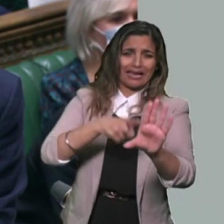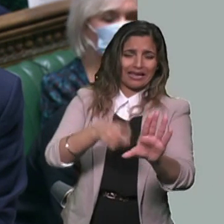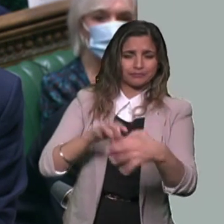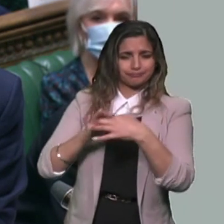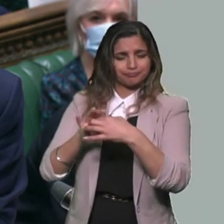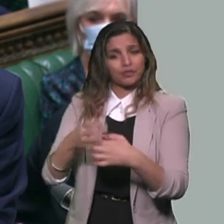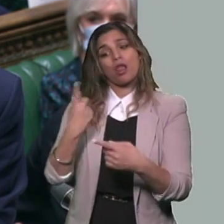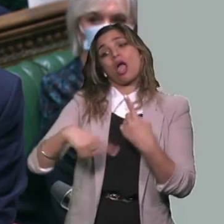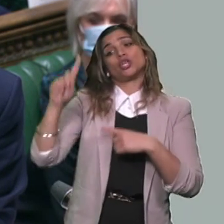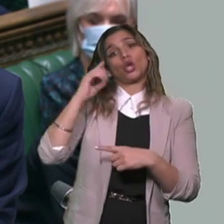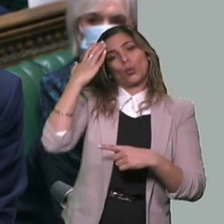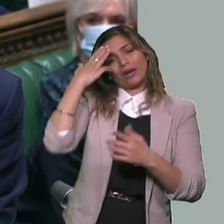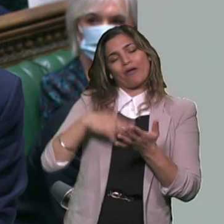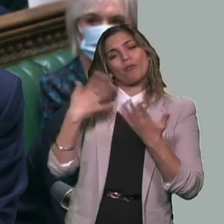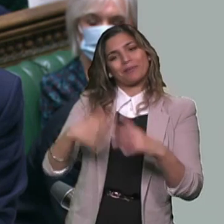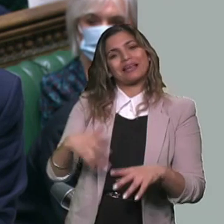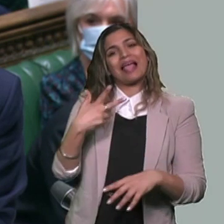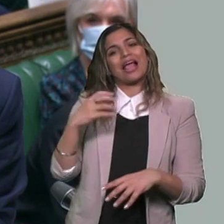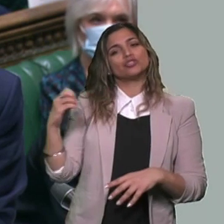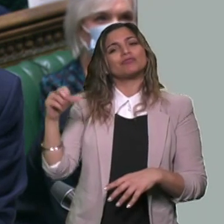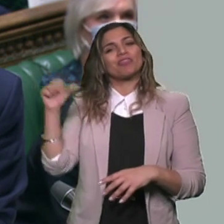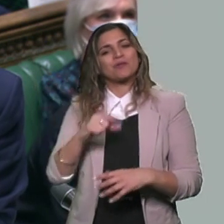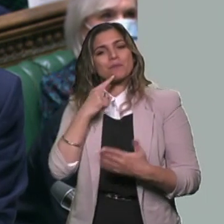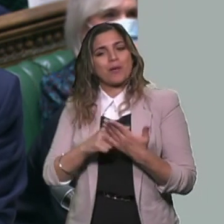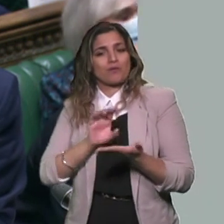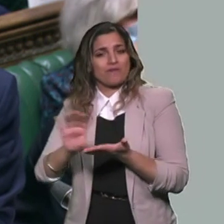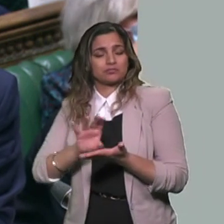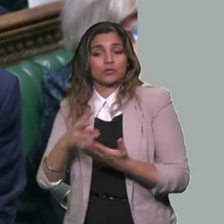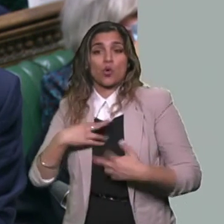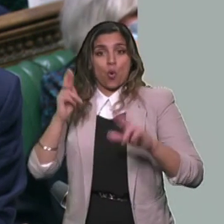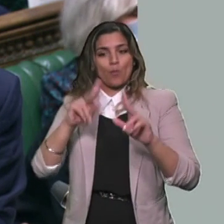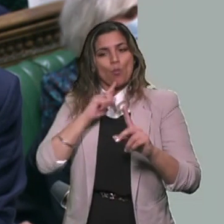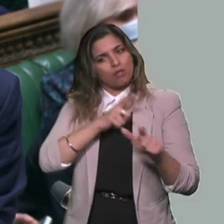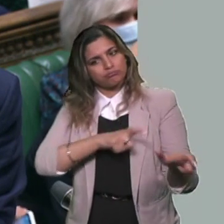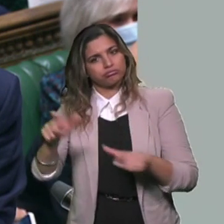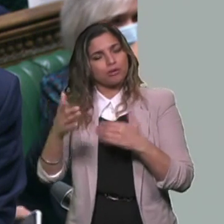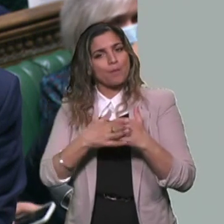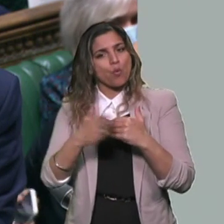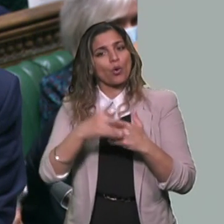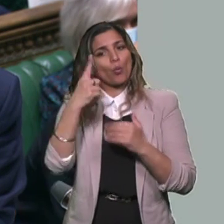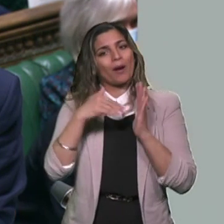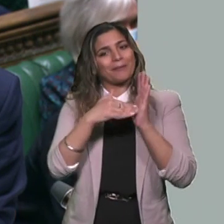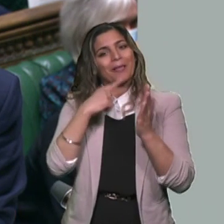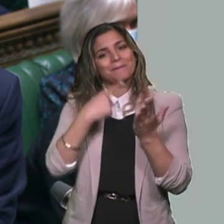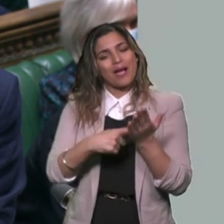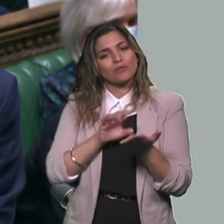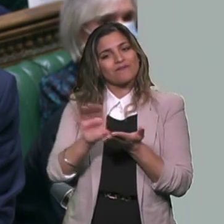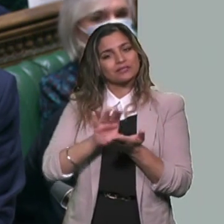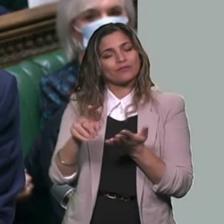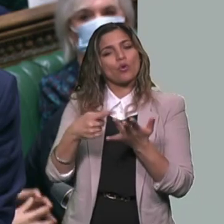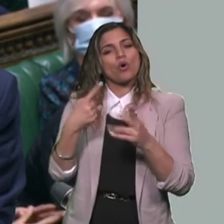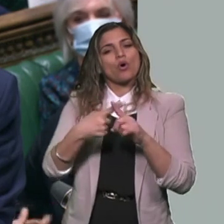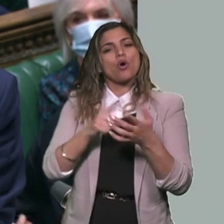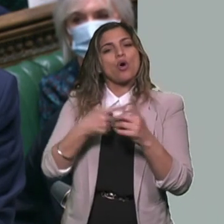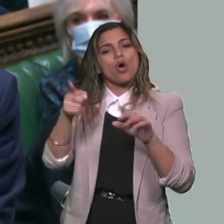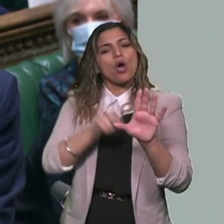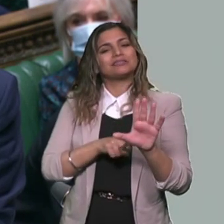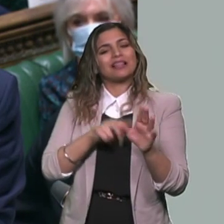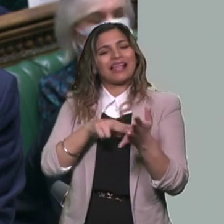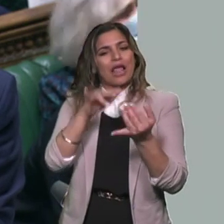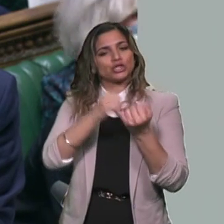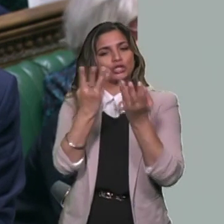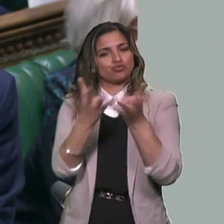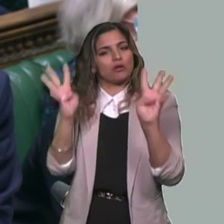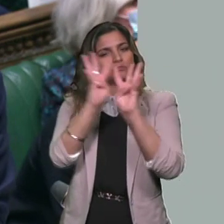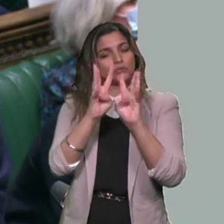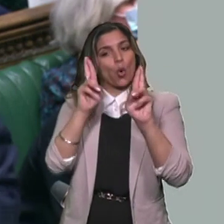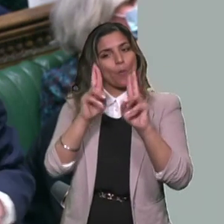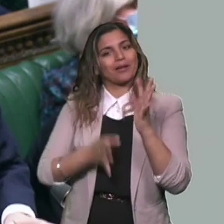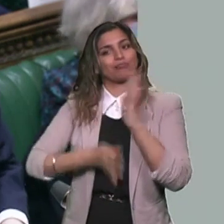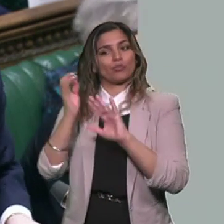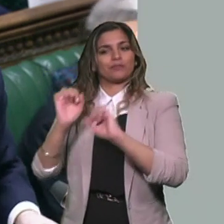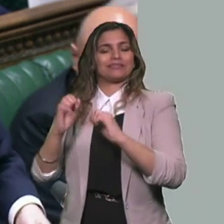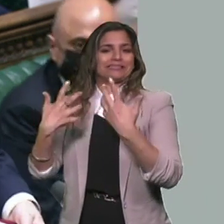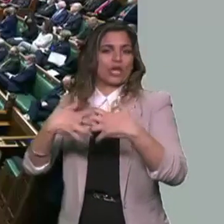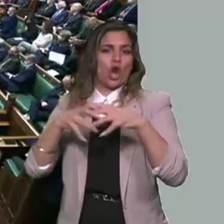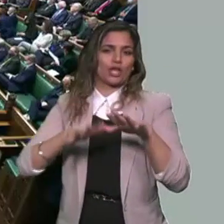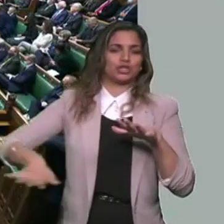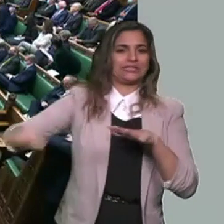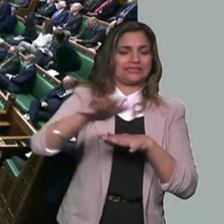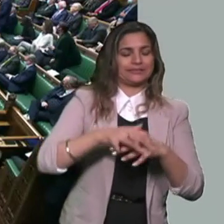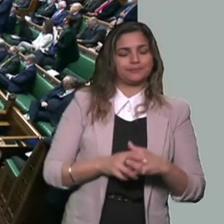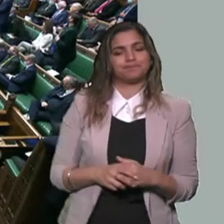Last year Queen Mary’s received £800,000 of funding and I hope that it will benefit further from the £1 million funding awarded to Oxleas NHS Foundation Trust to improve technology services across its estate.